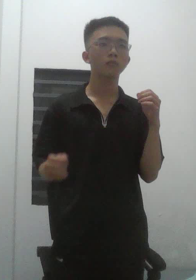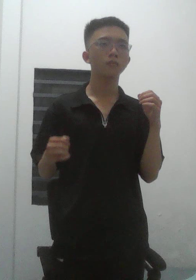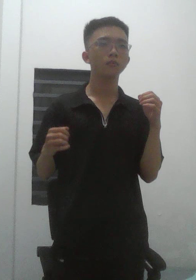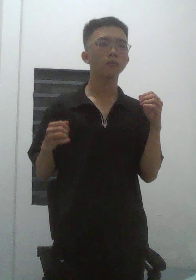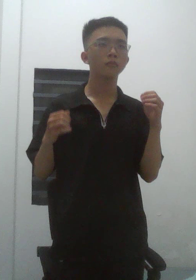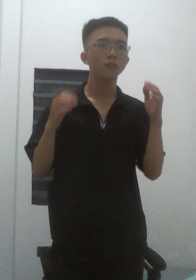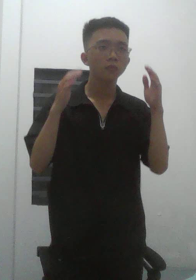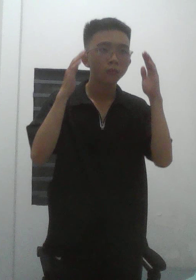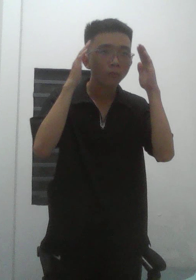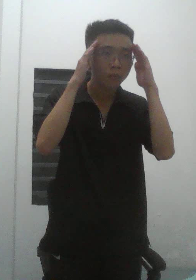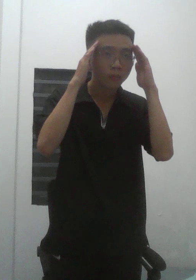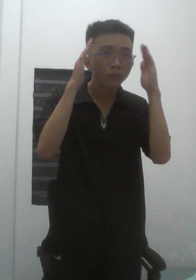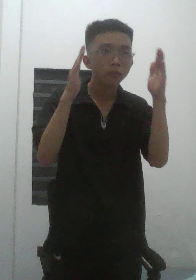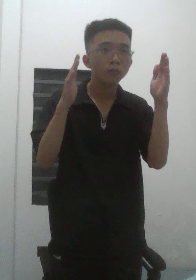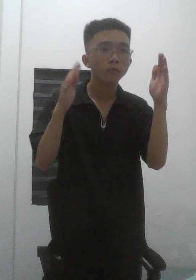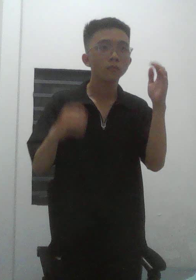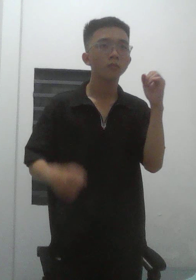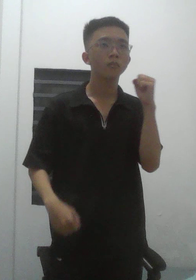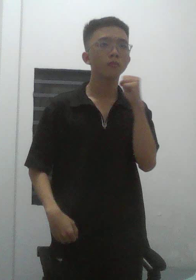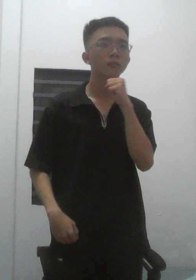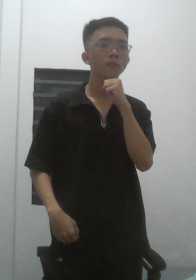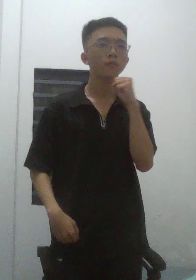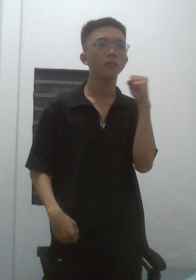khong quan tam